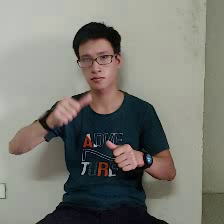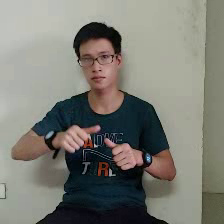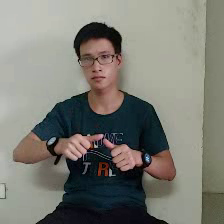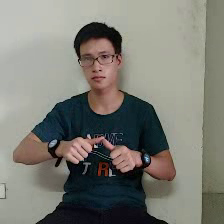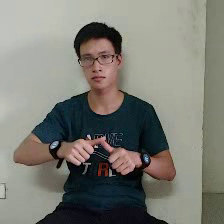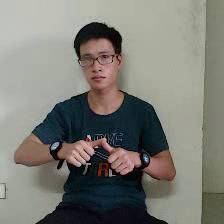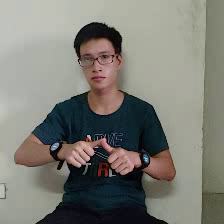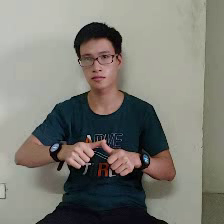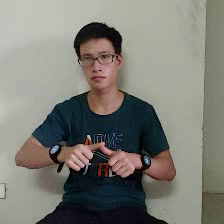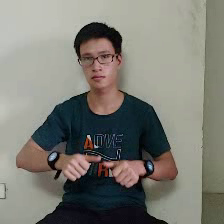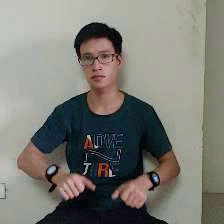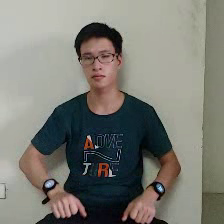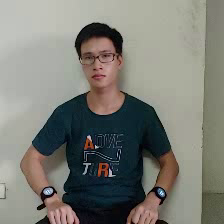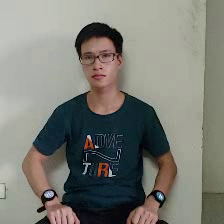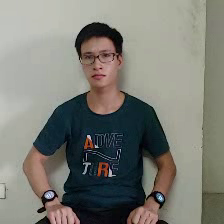Nhớ